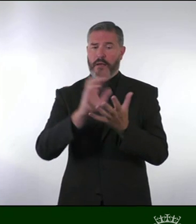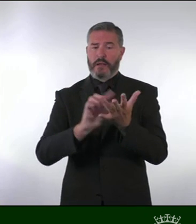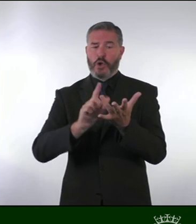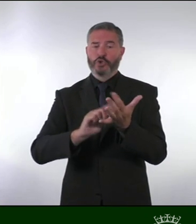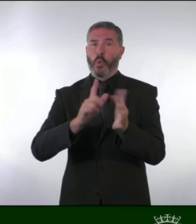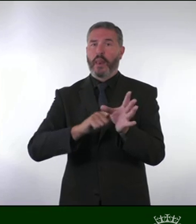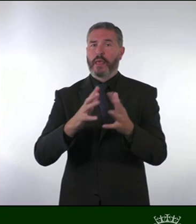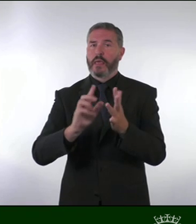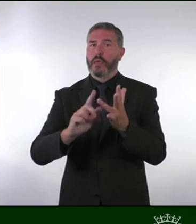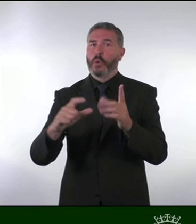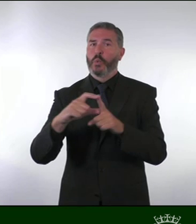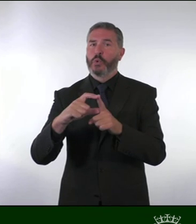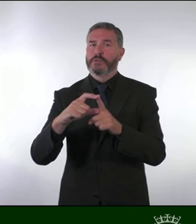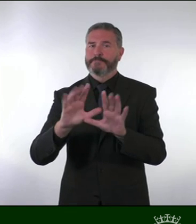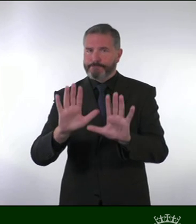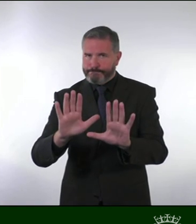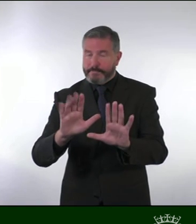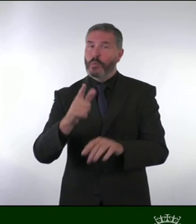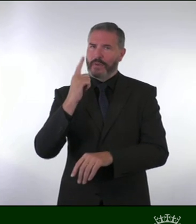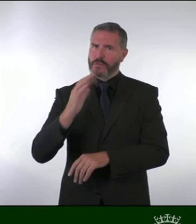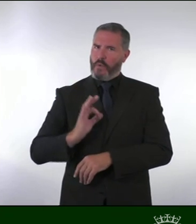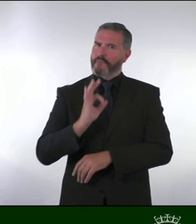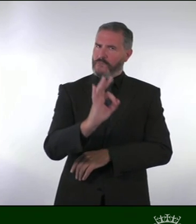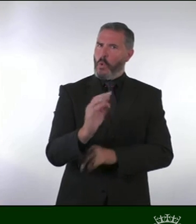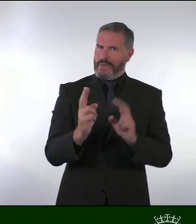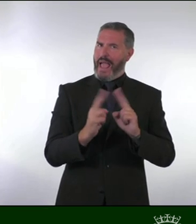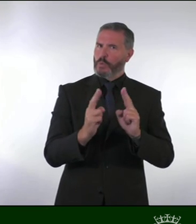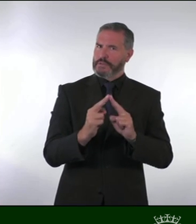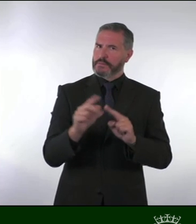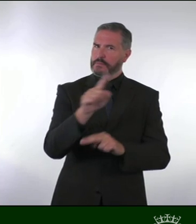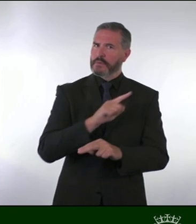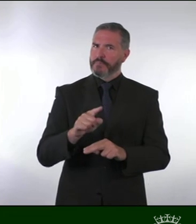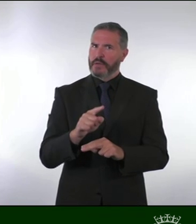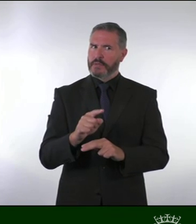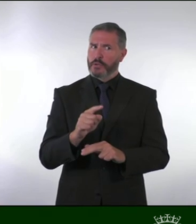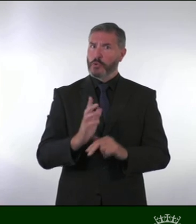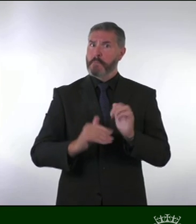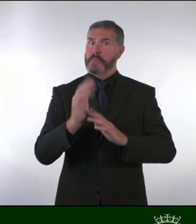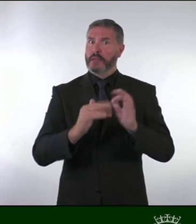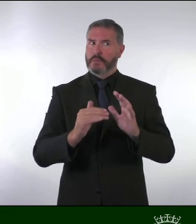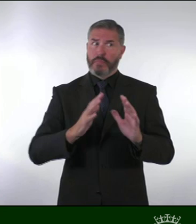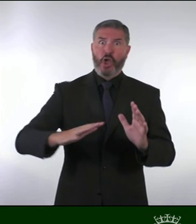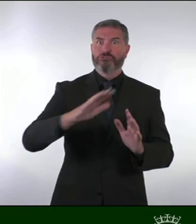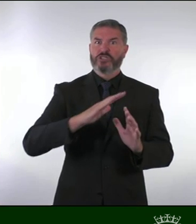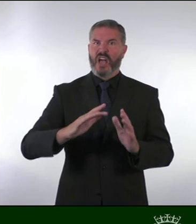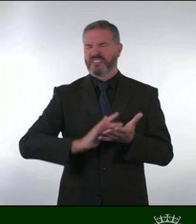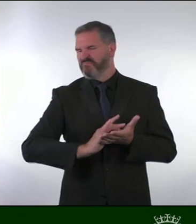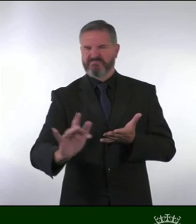Although it is important that we build more affordable homes, this cannot come at the expense of our beautiful countryside.